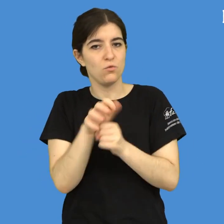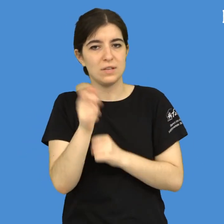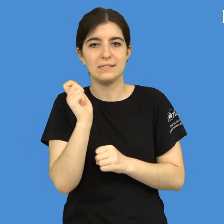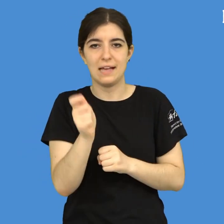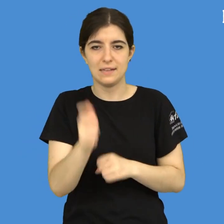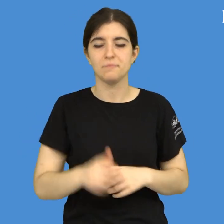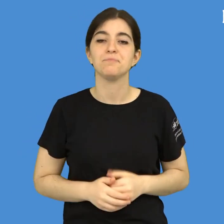frecuente